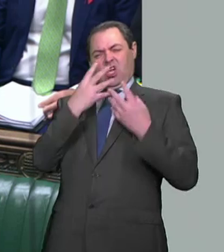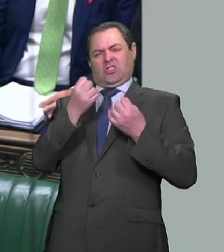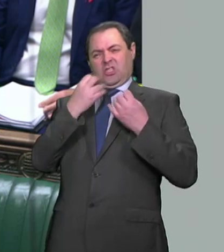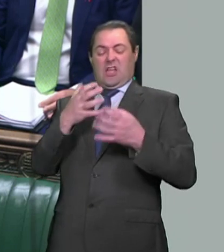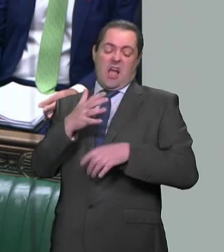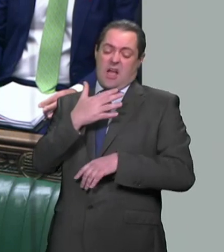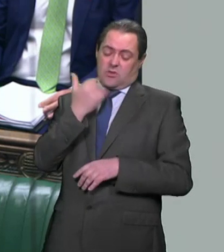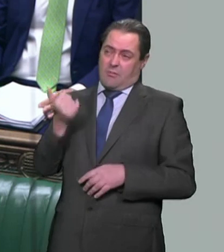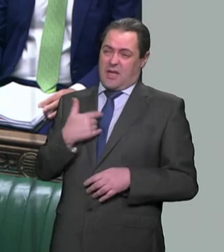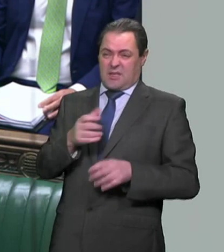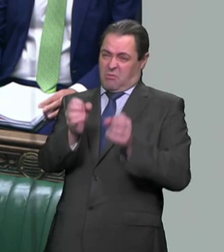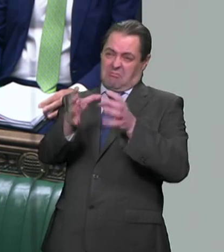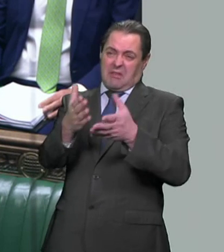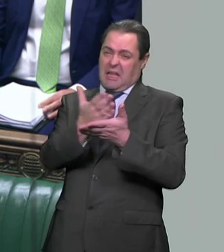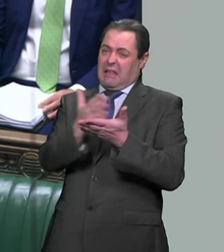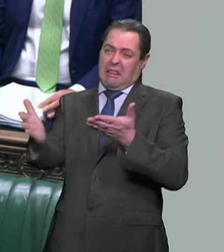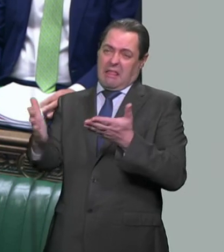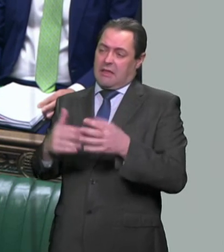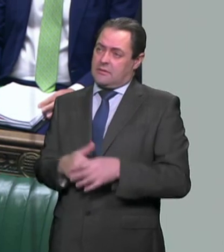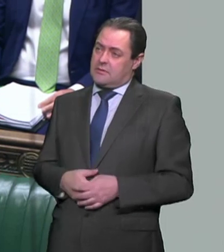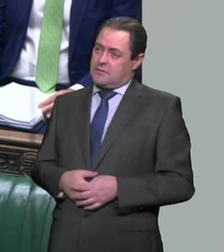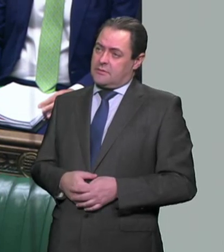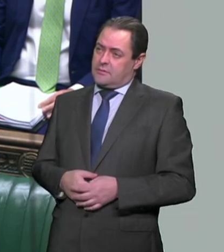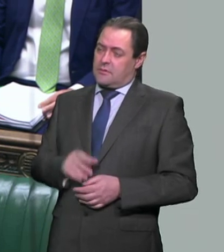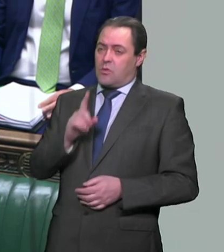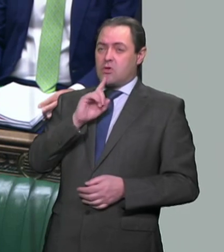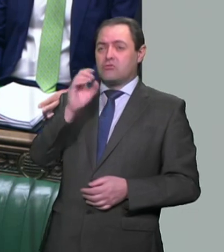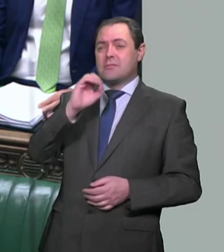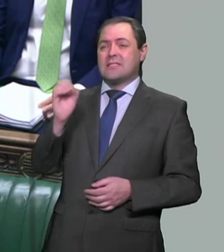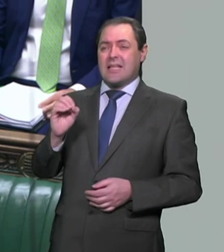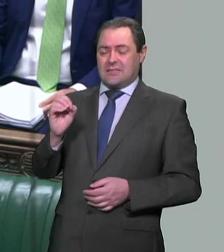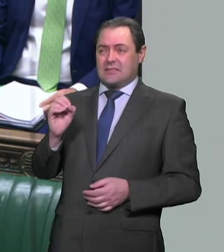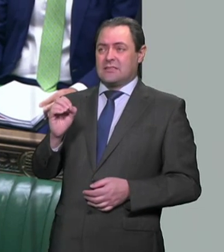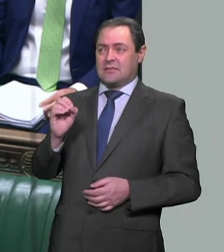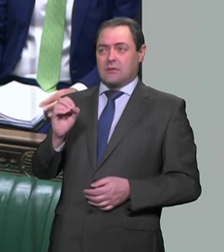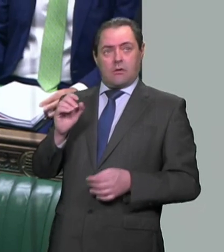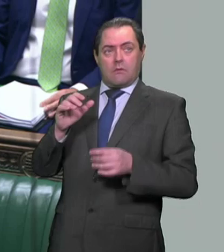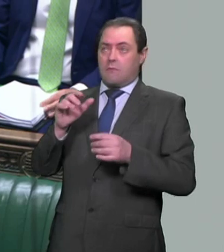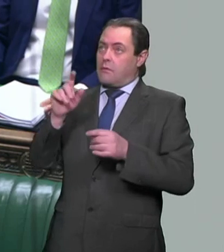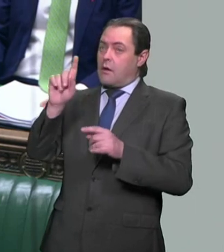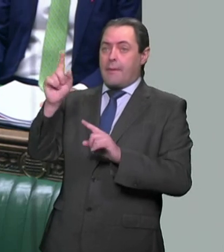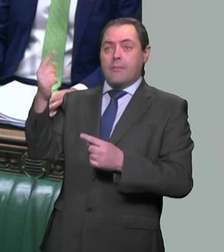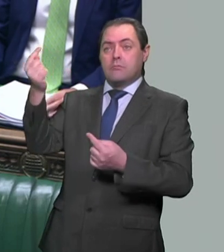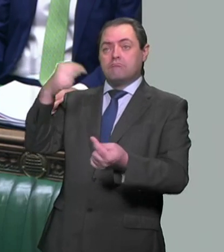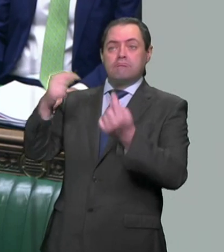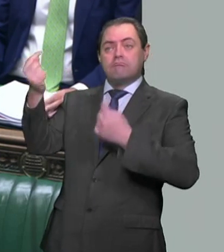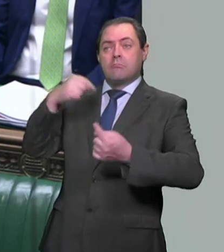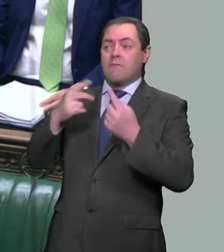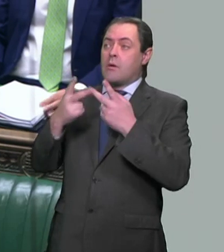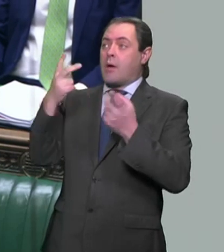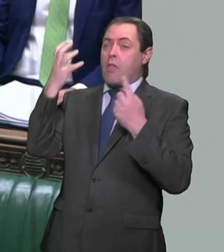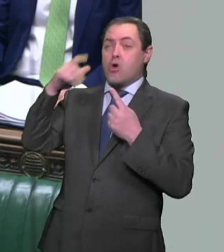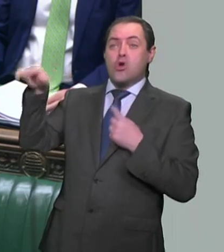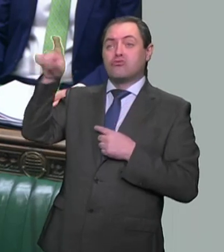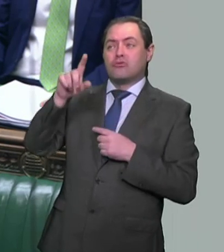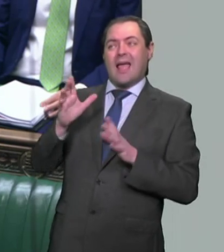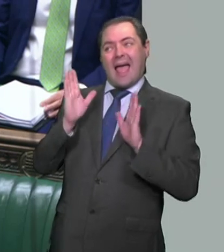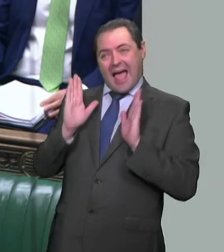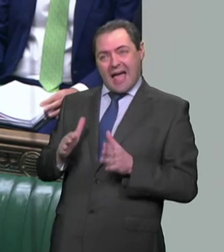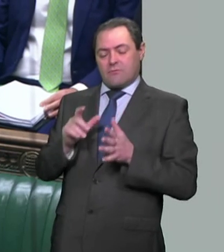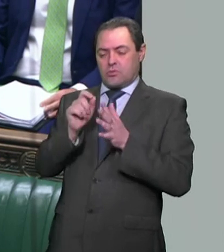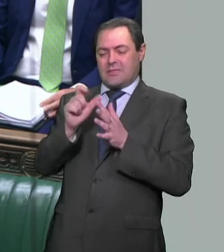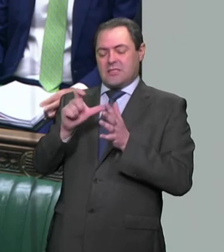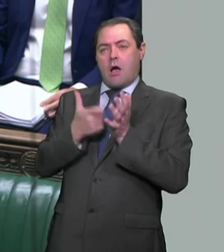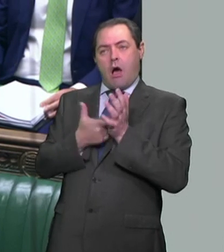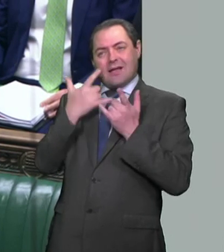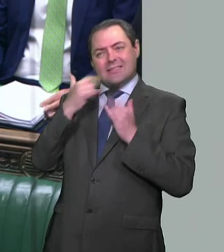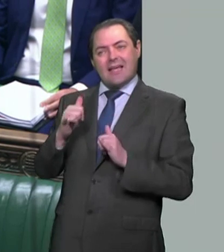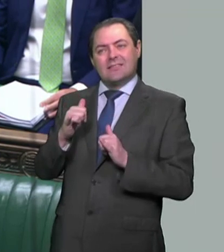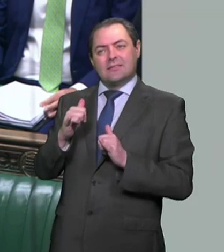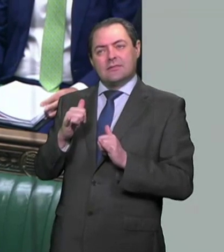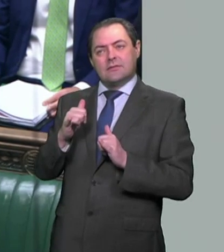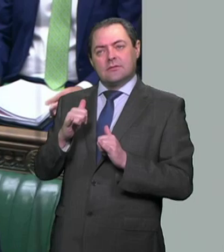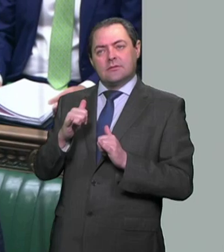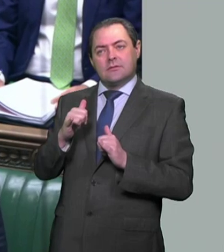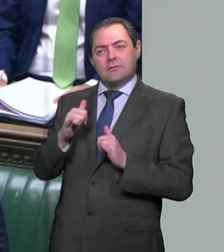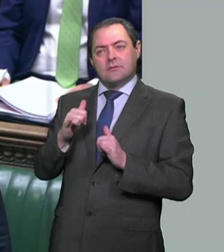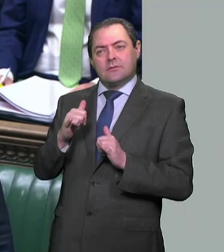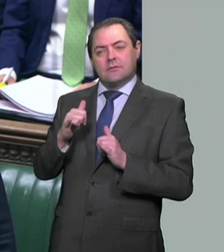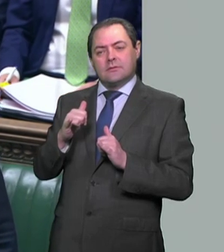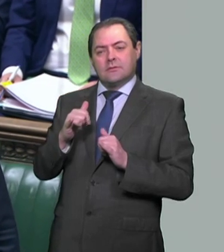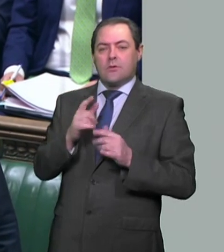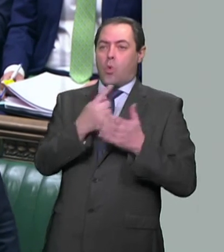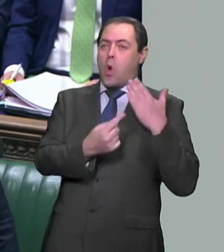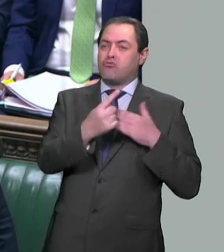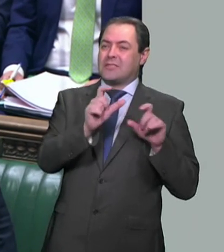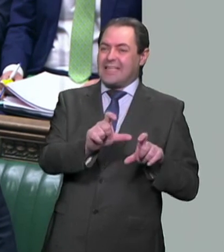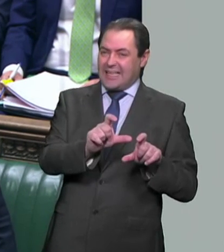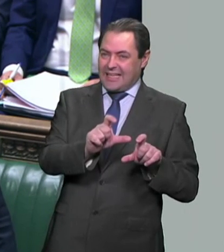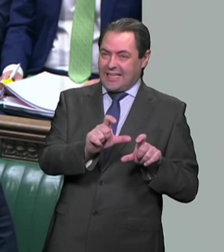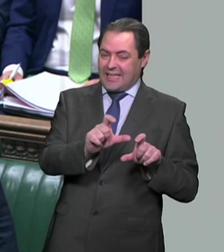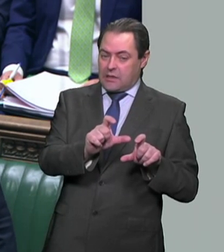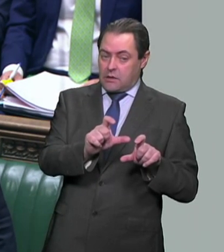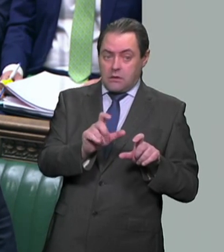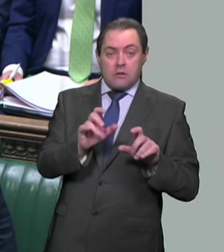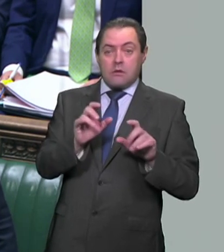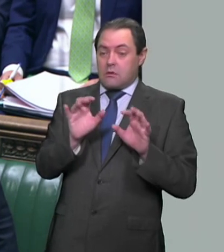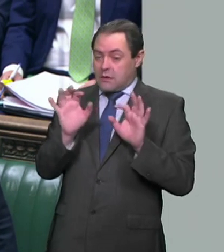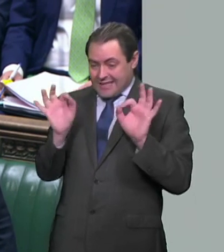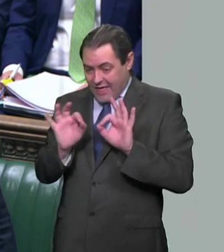I tell him very calmly and quietly that 100% of passengers arriving from every other country in the world must take a PCR test, and they cannot get out of quarantine unless they test negative.